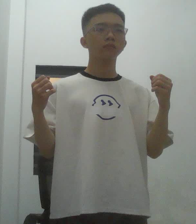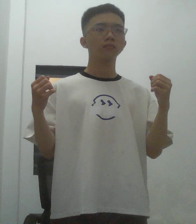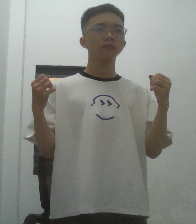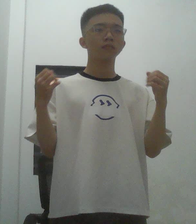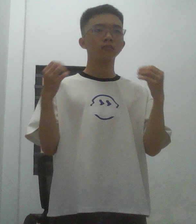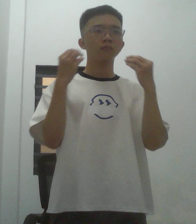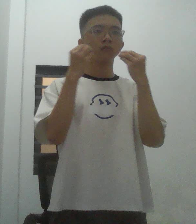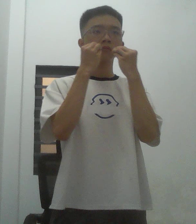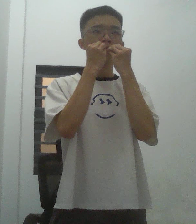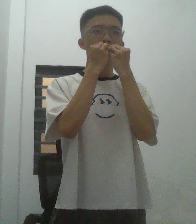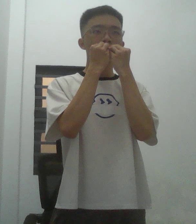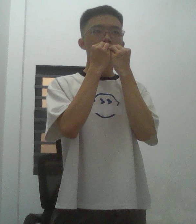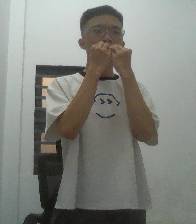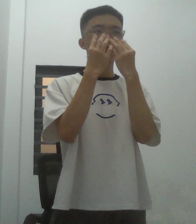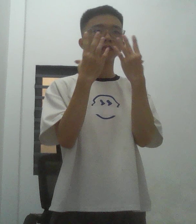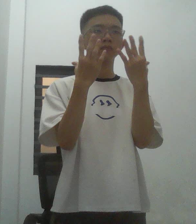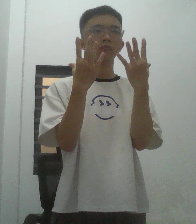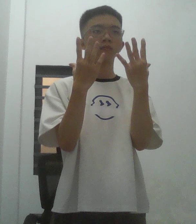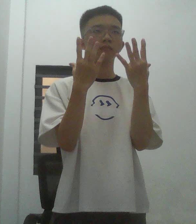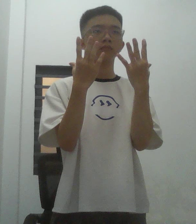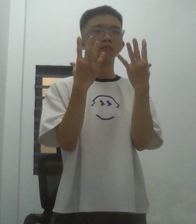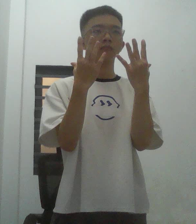cam on